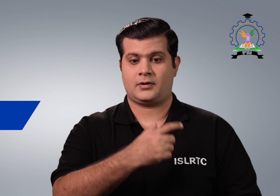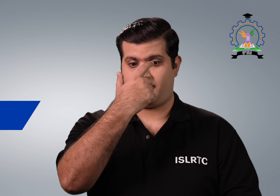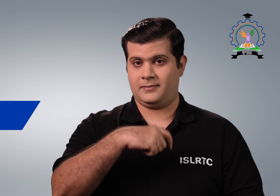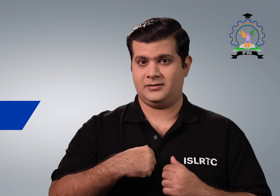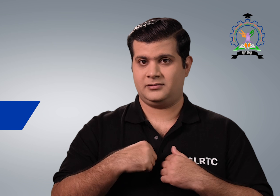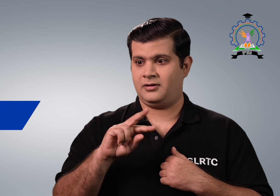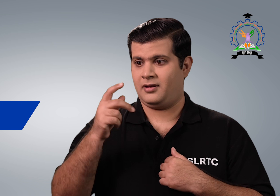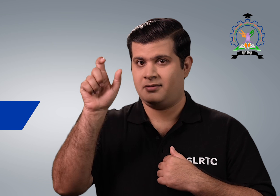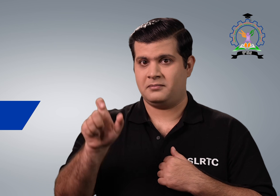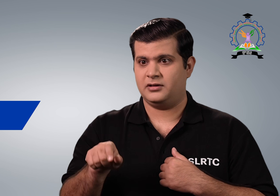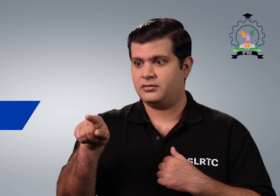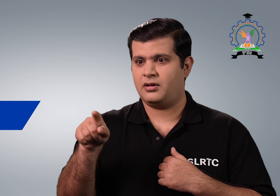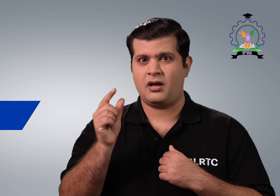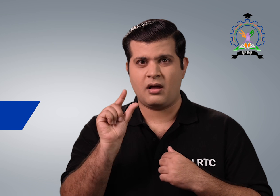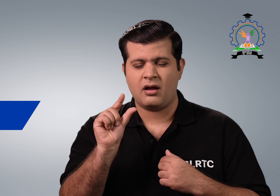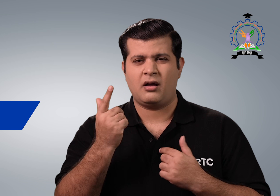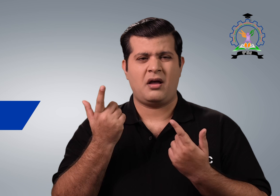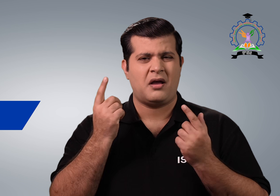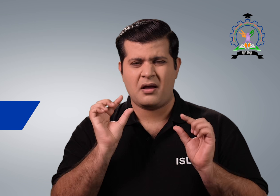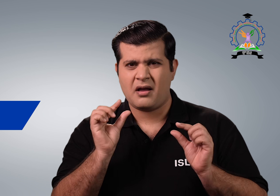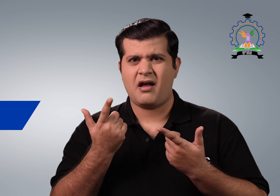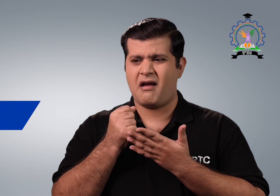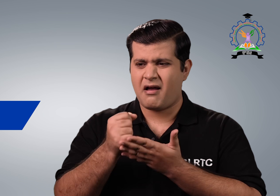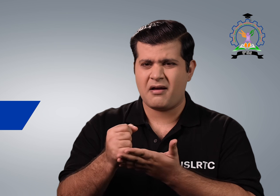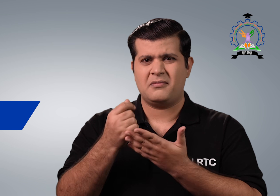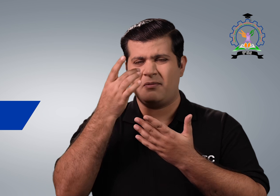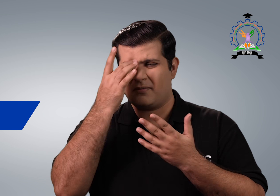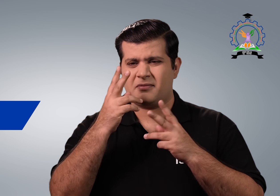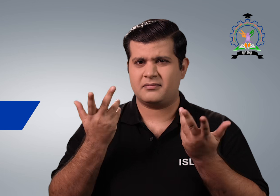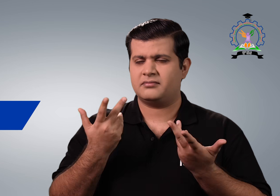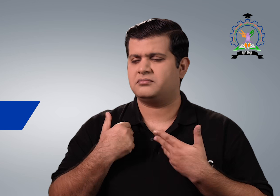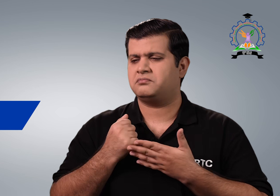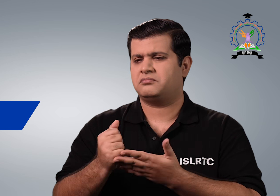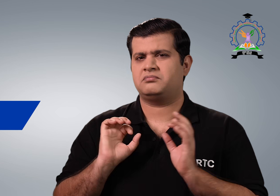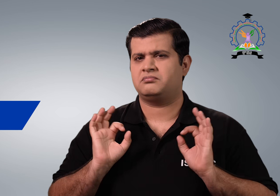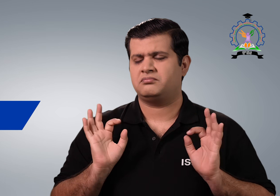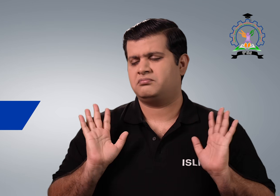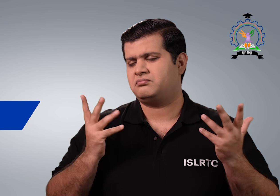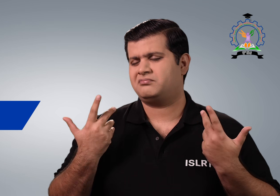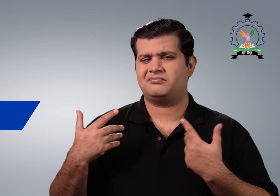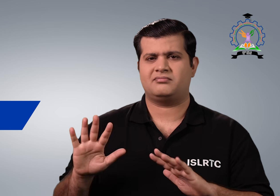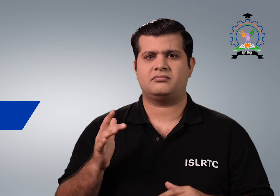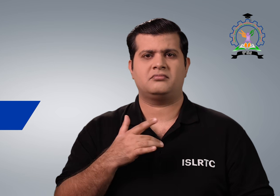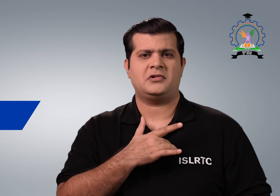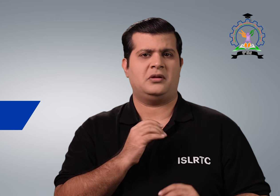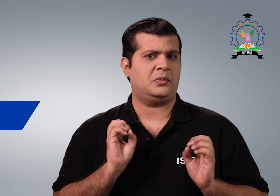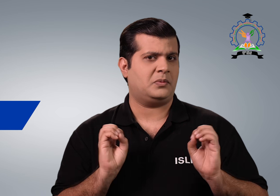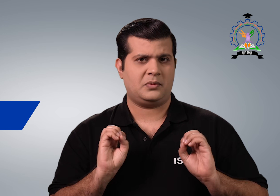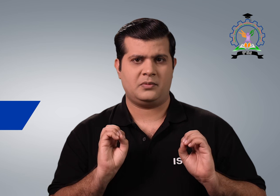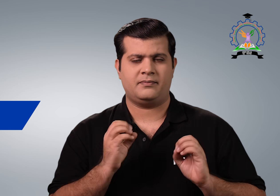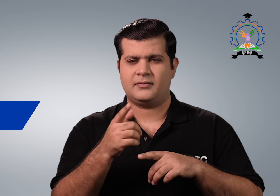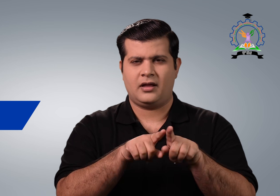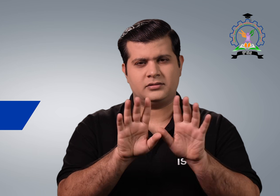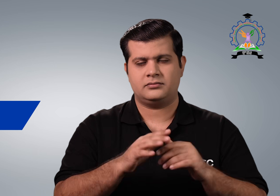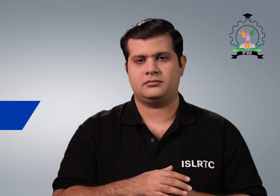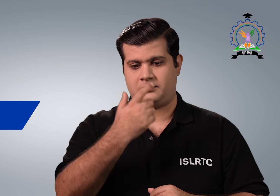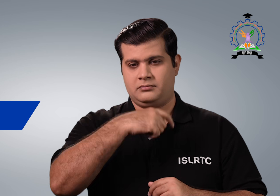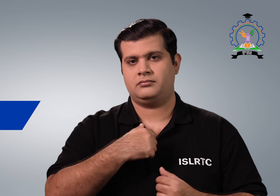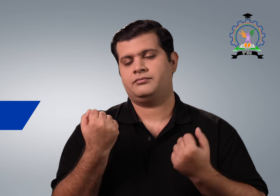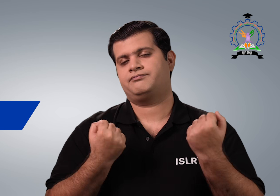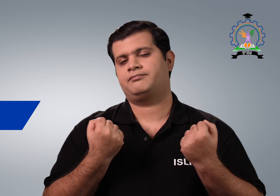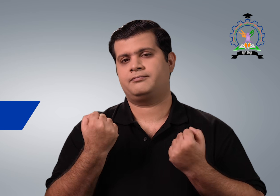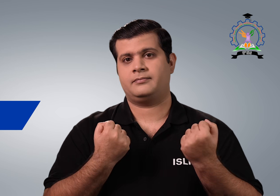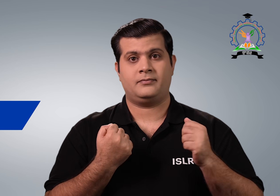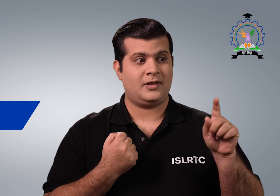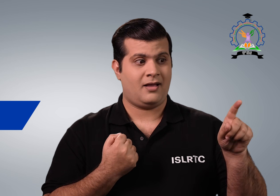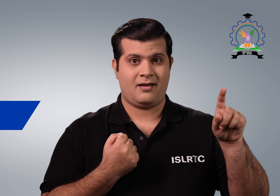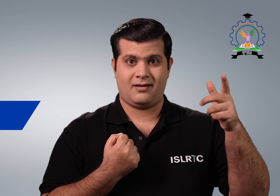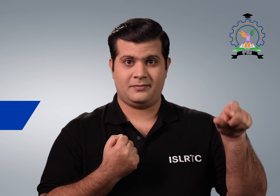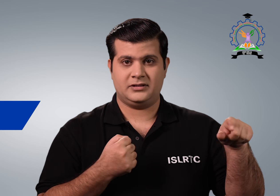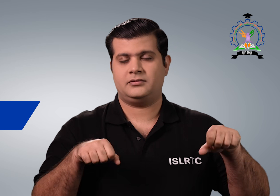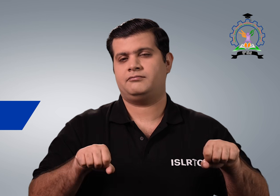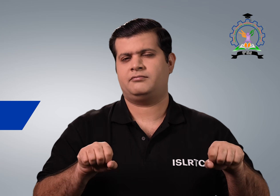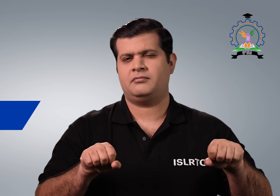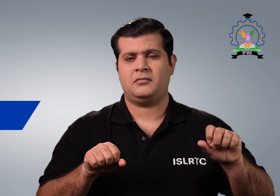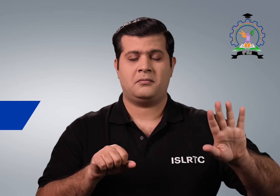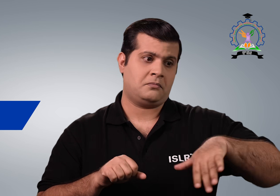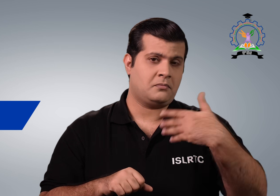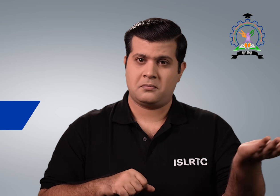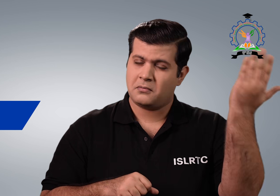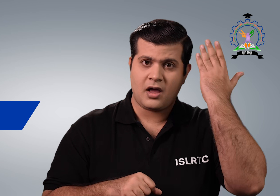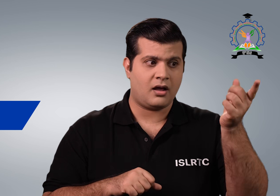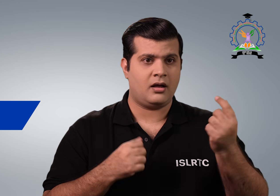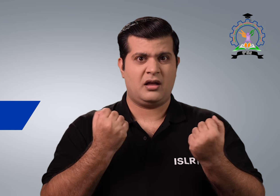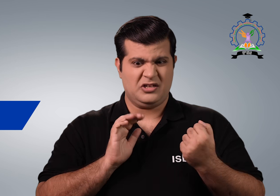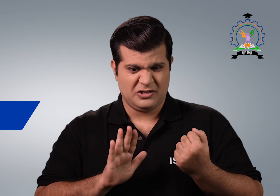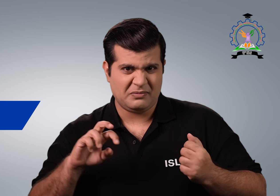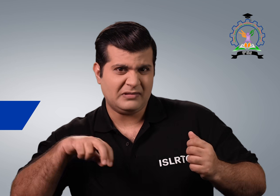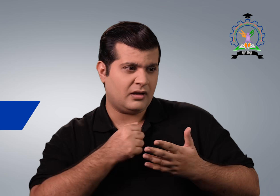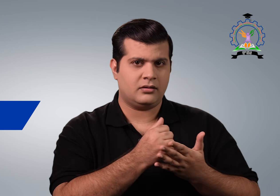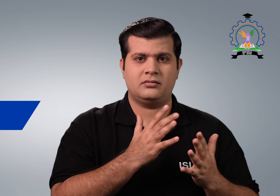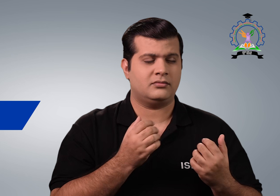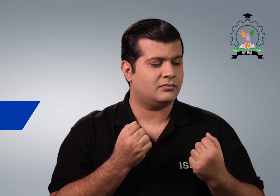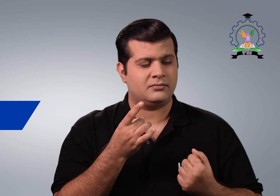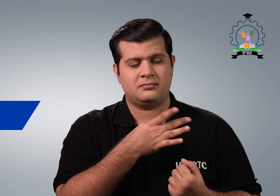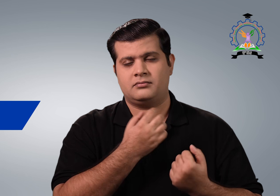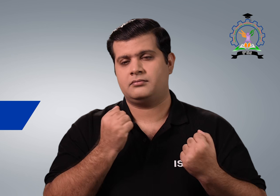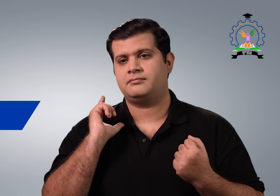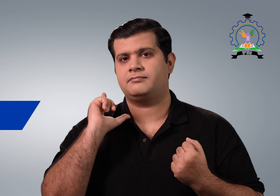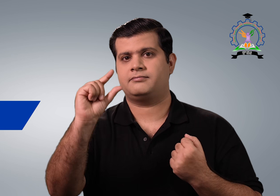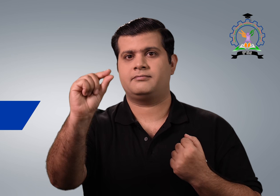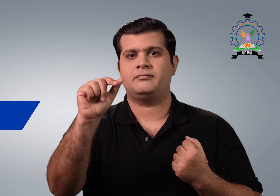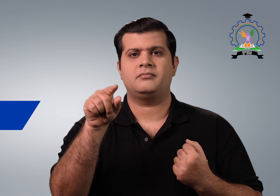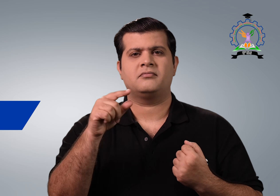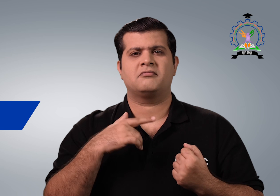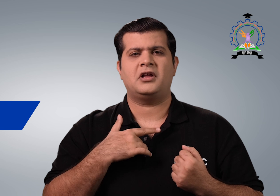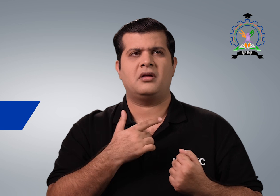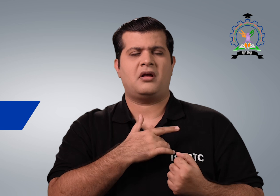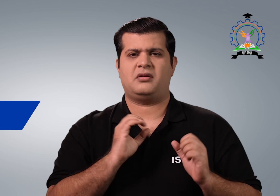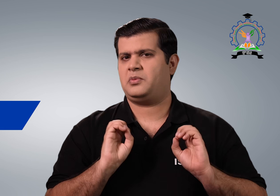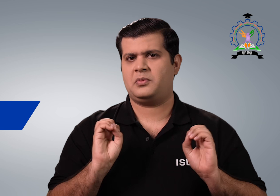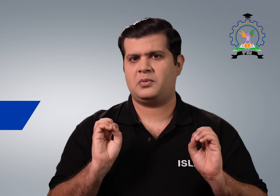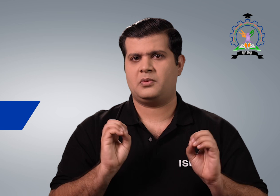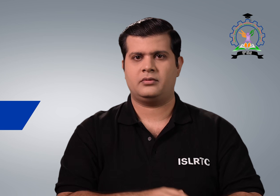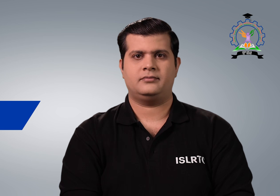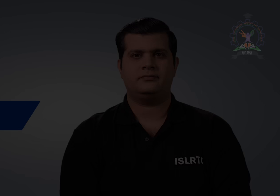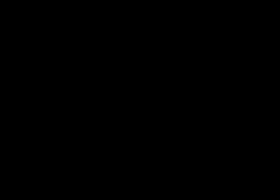Being unfriendly or cruel when someone is in struggling or in need of help. For example, while driving you see a motorcylist meet with an accident. Instead of stopping and helping, you drive away. This is called being unkind.